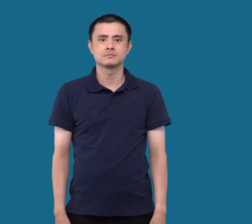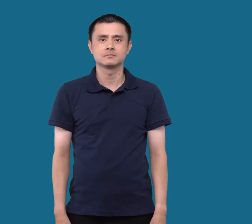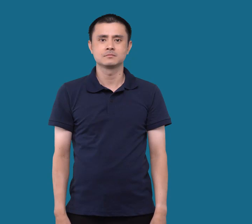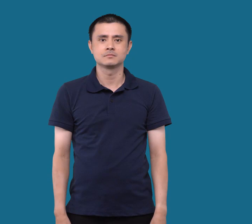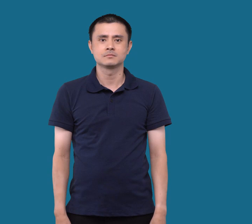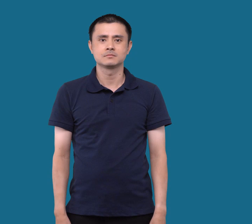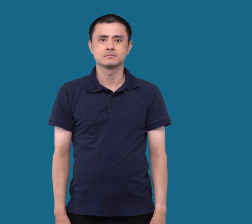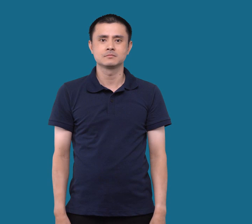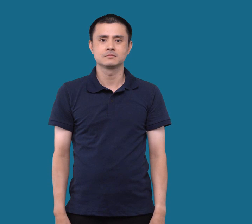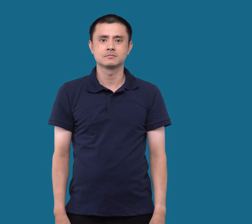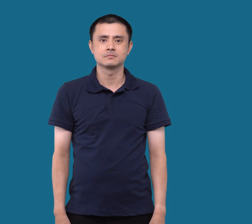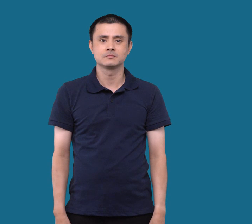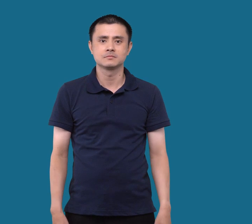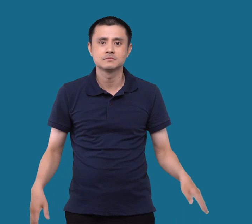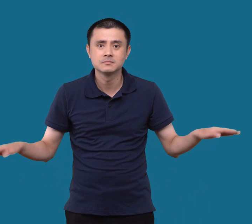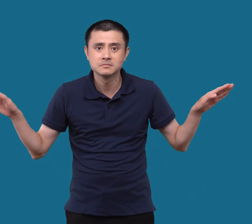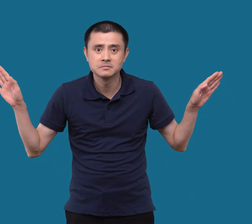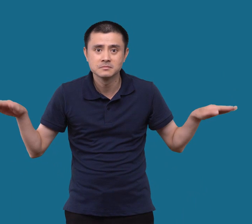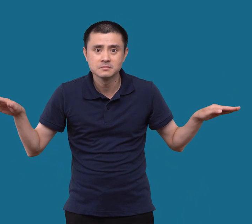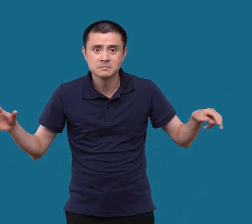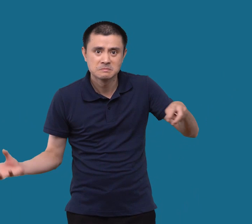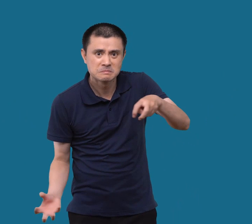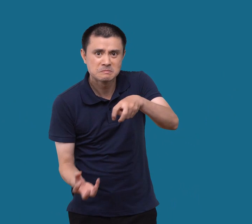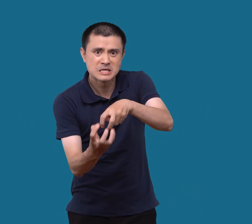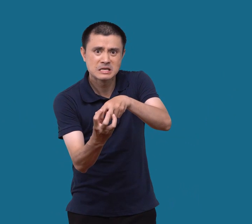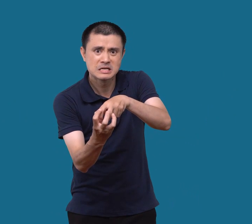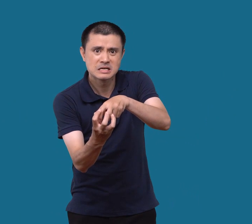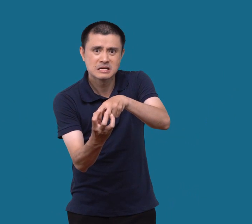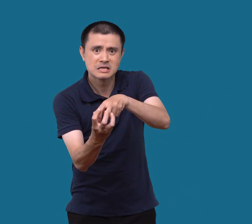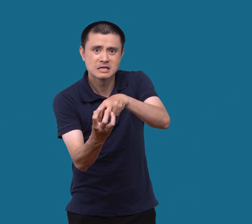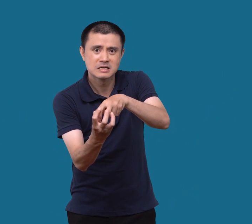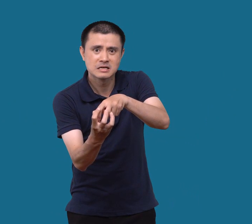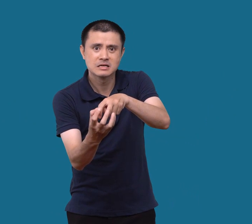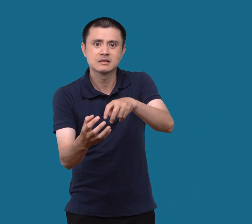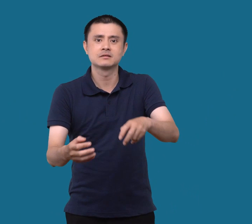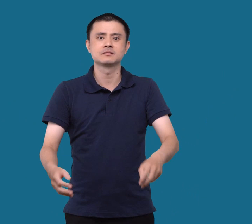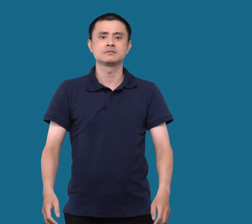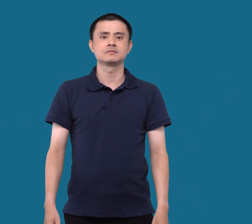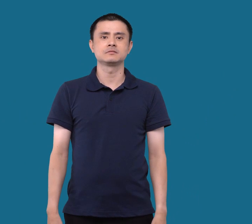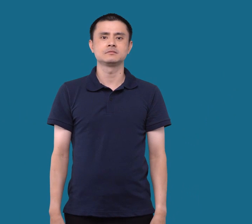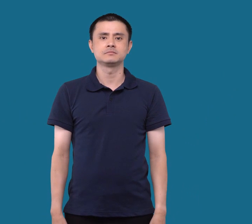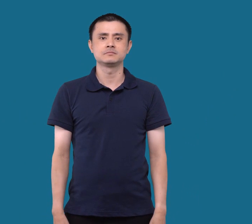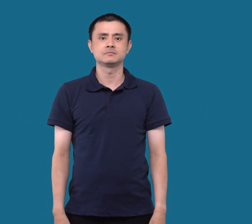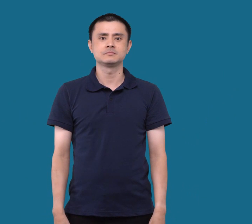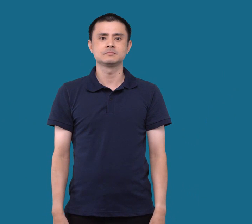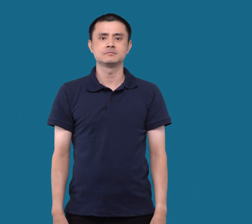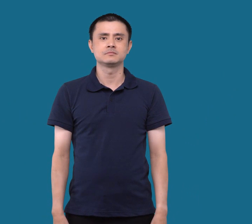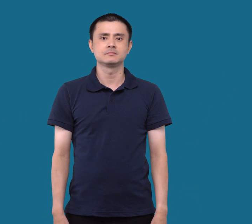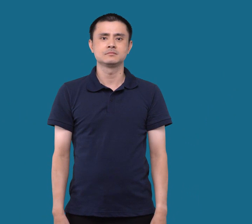bẫy chim